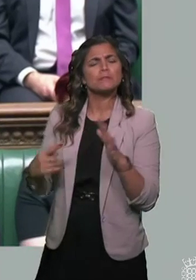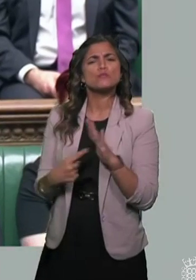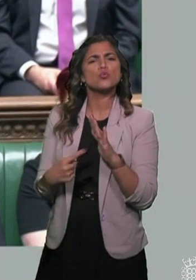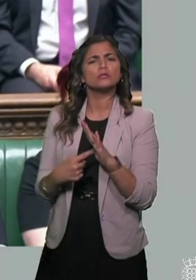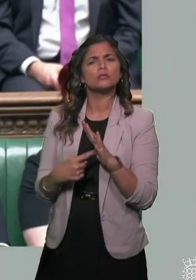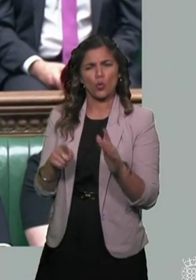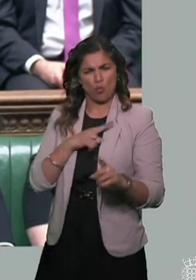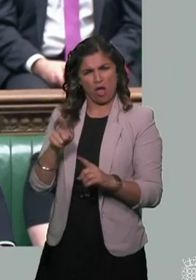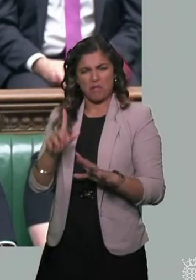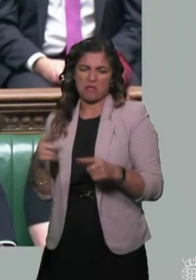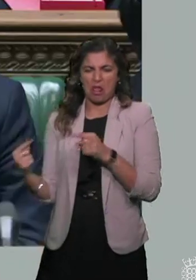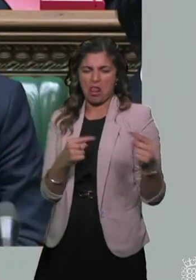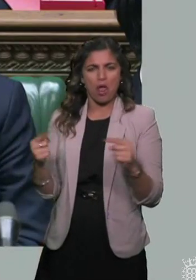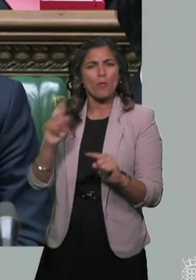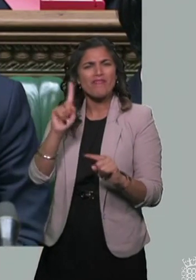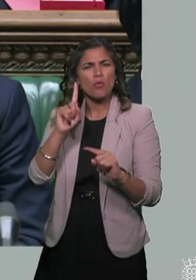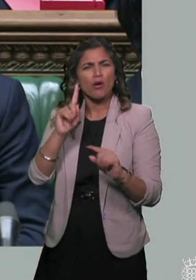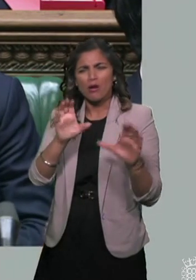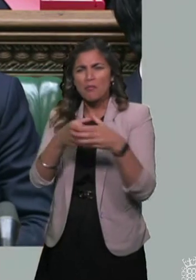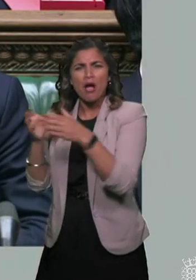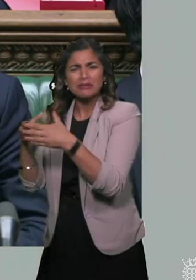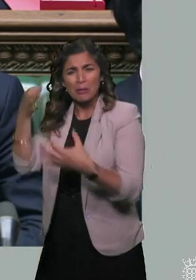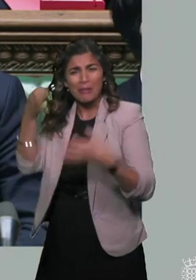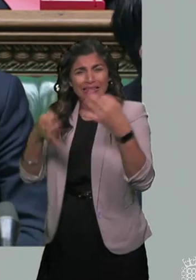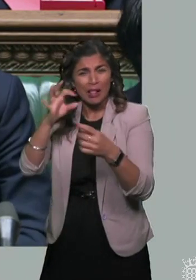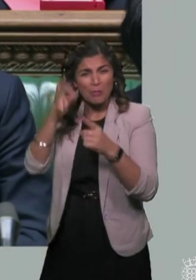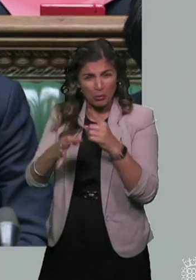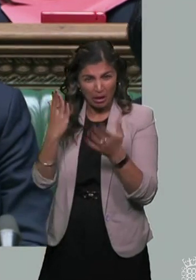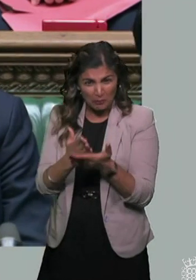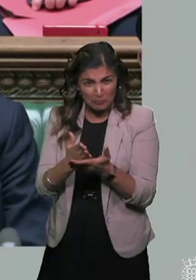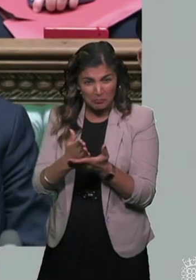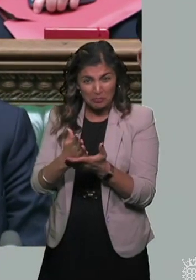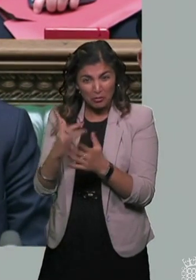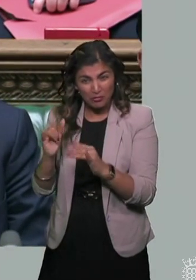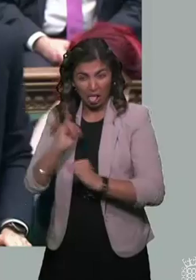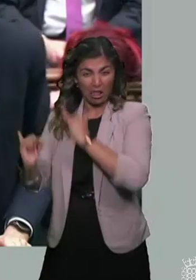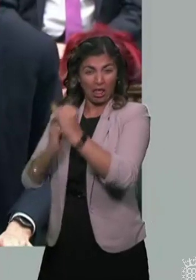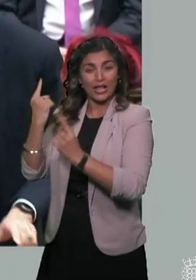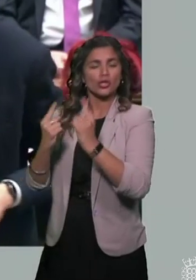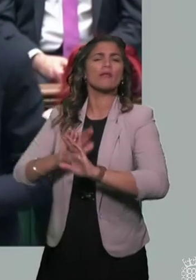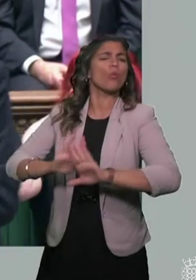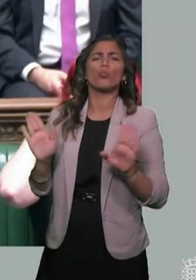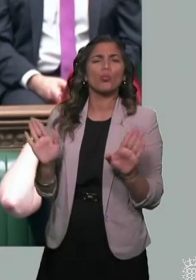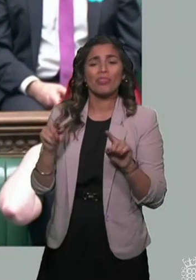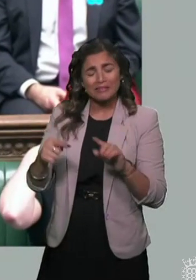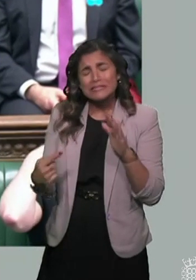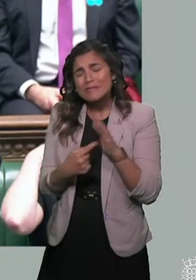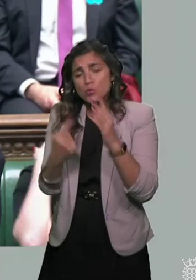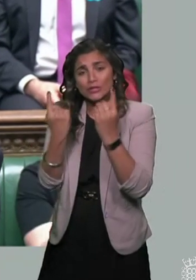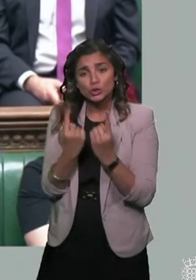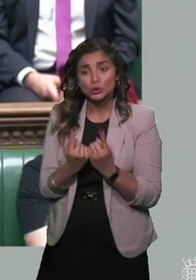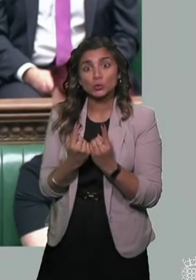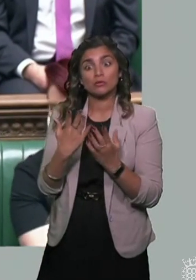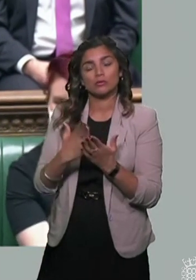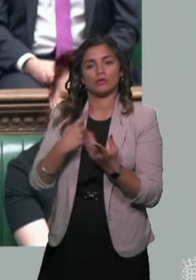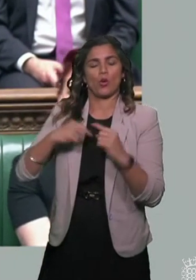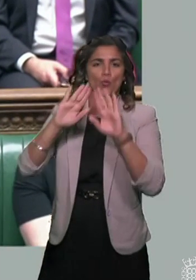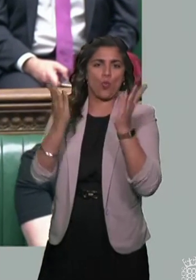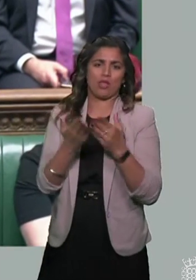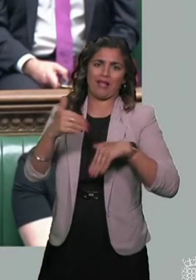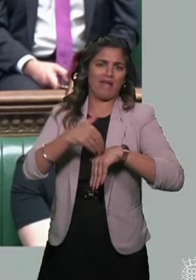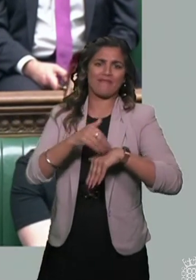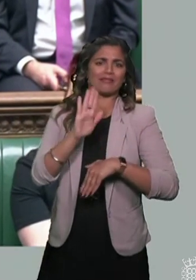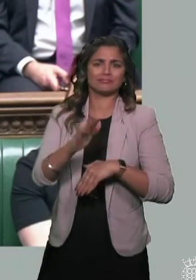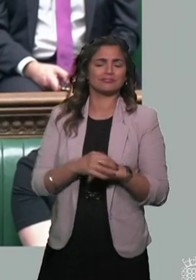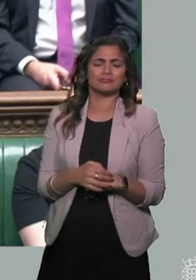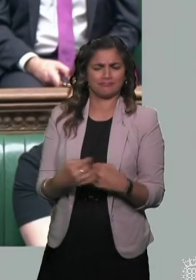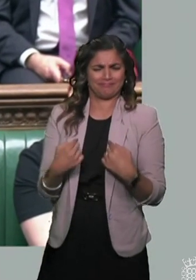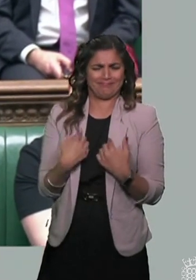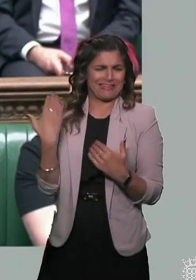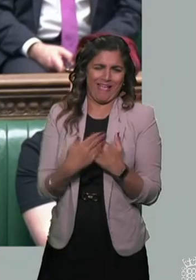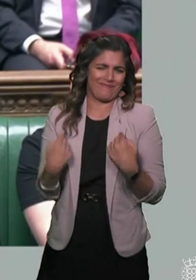He should not be trying to score party political points on such an important issue facing our country and our world.